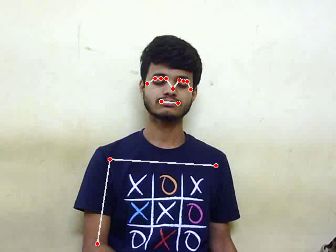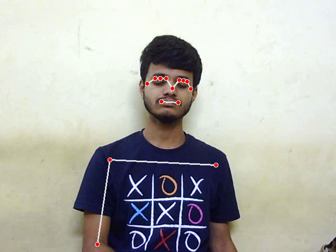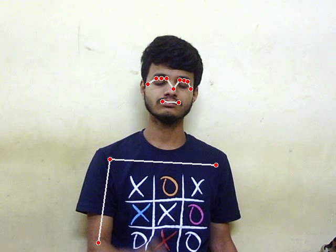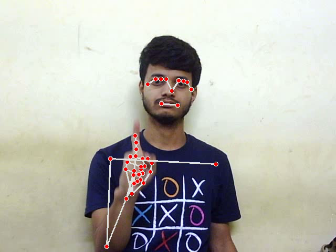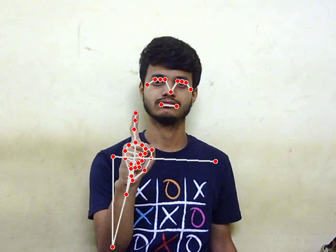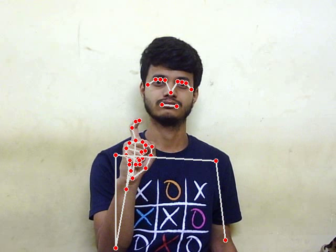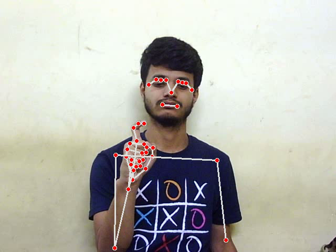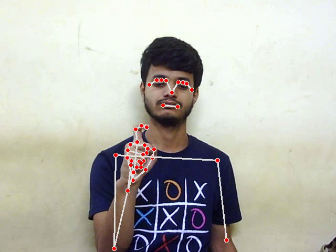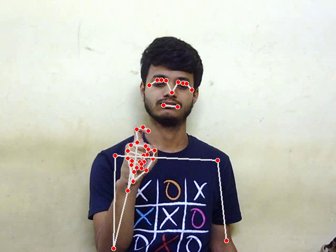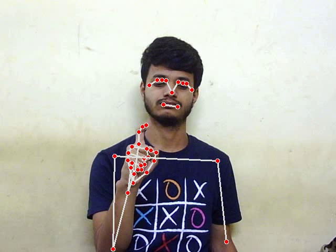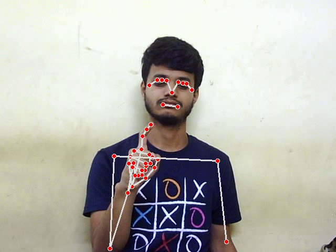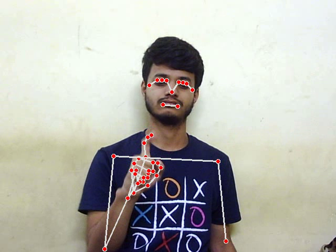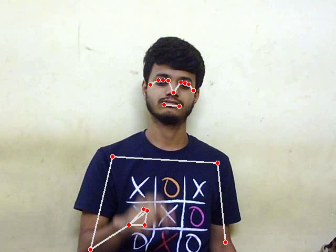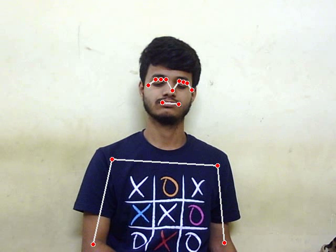question